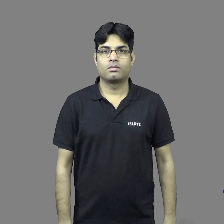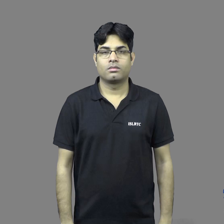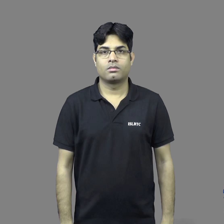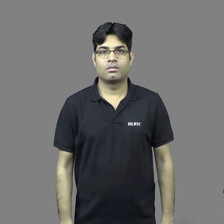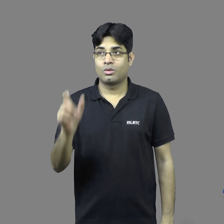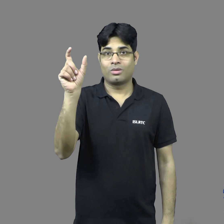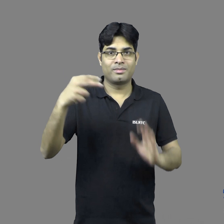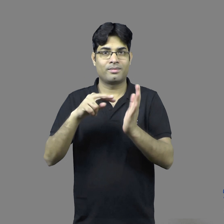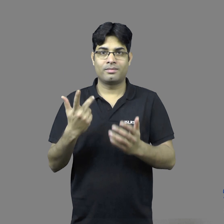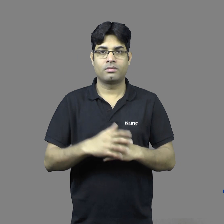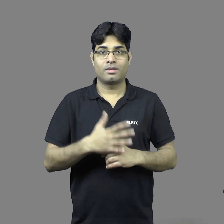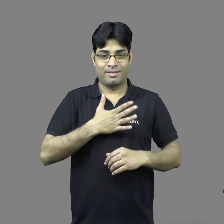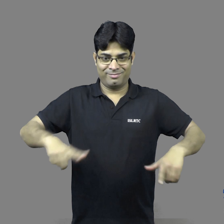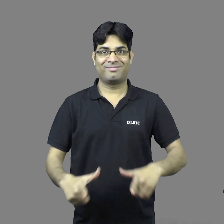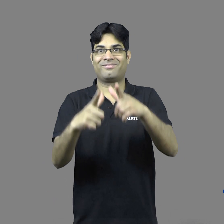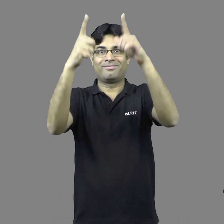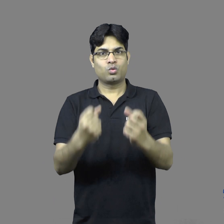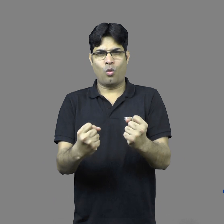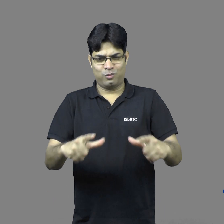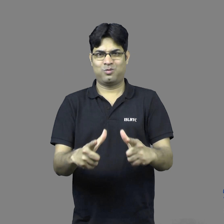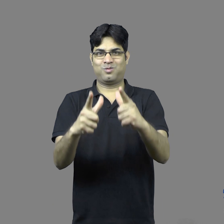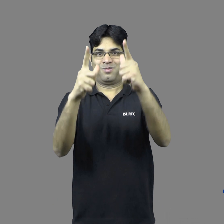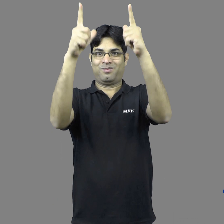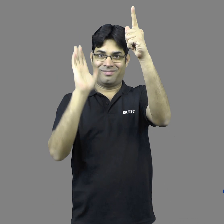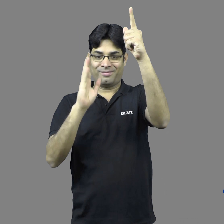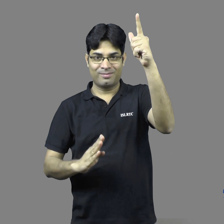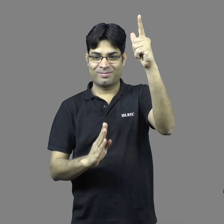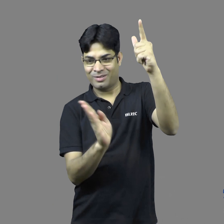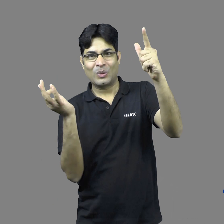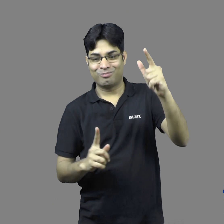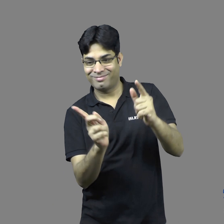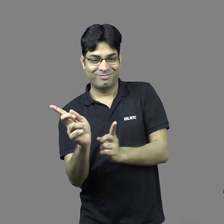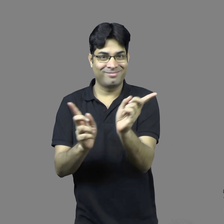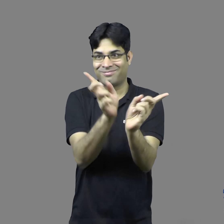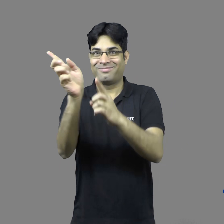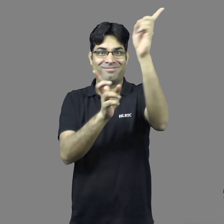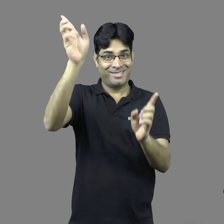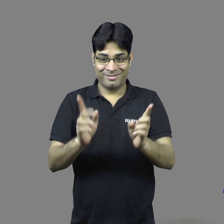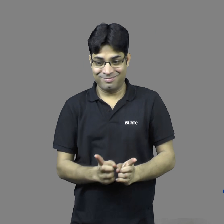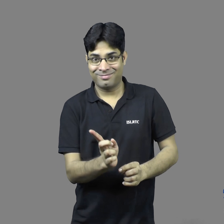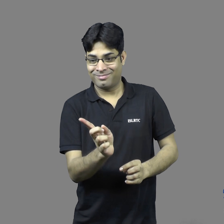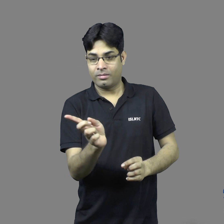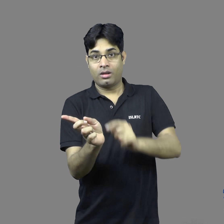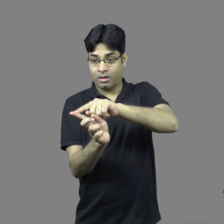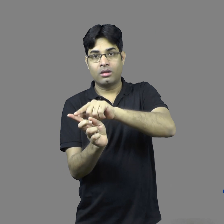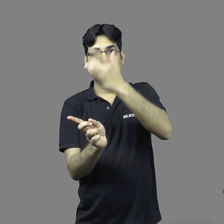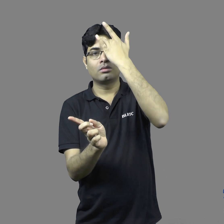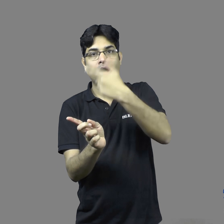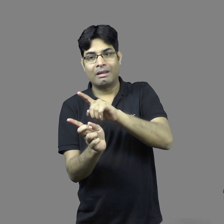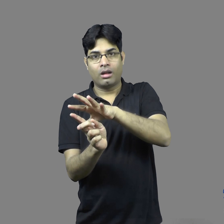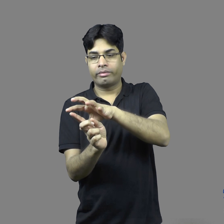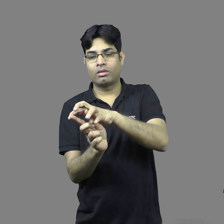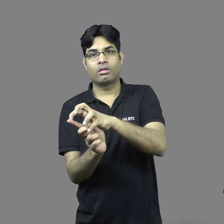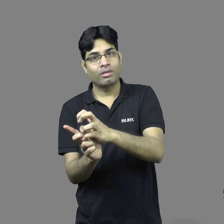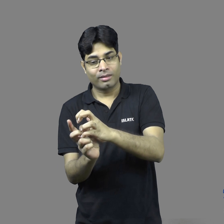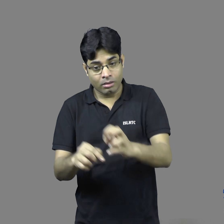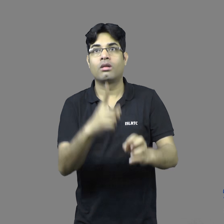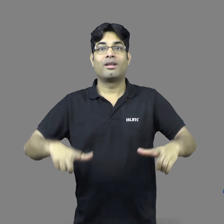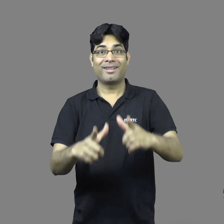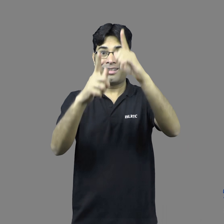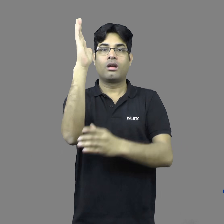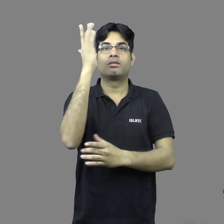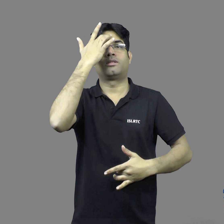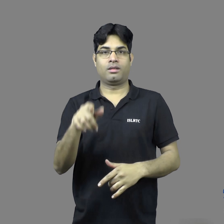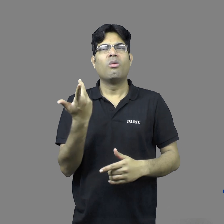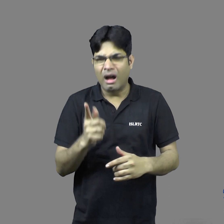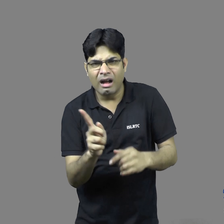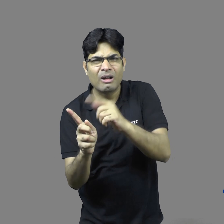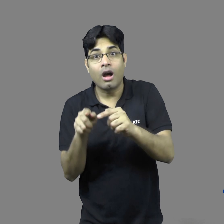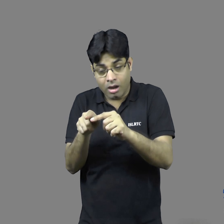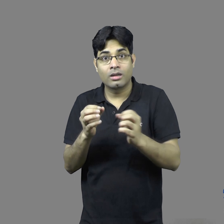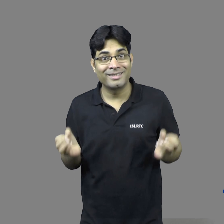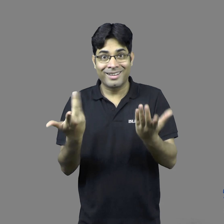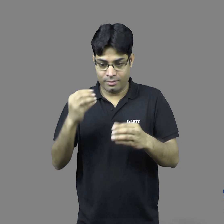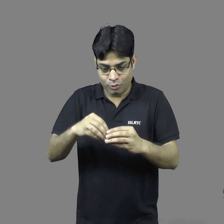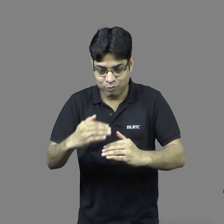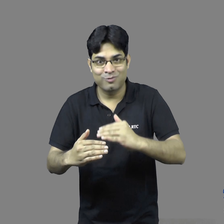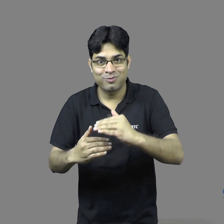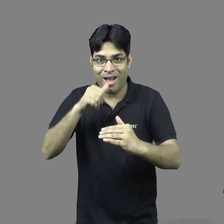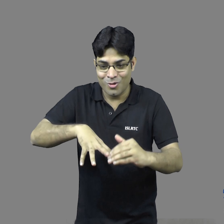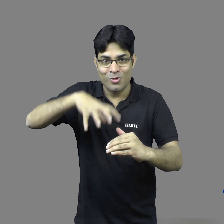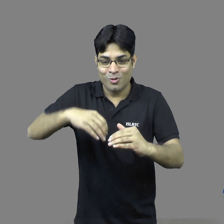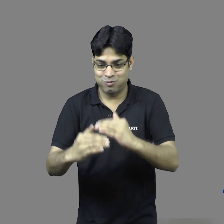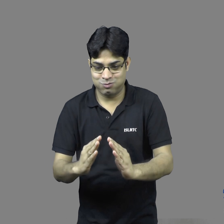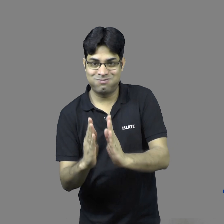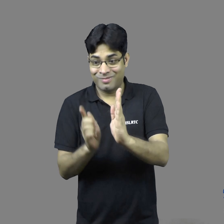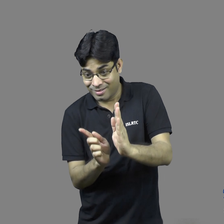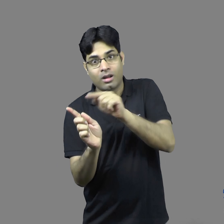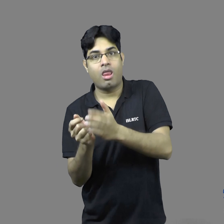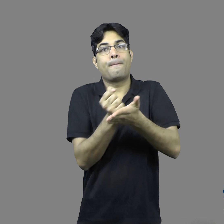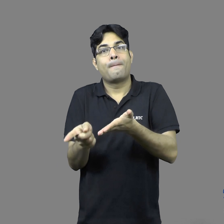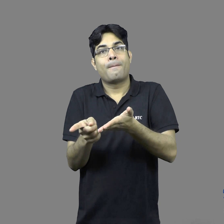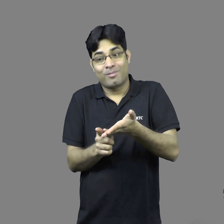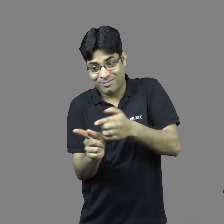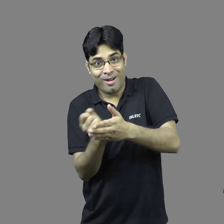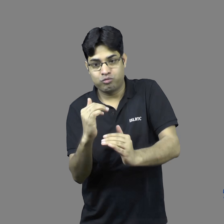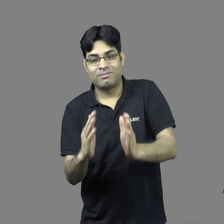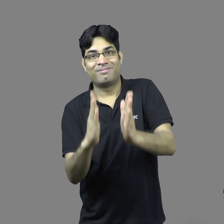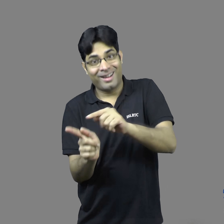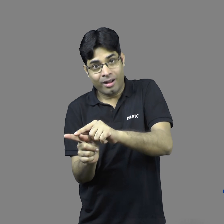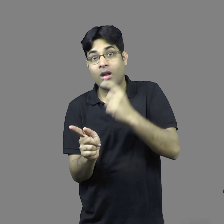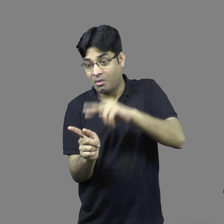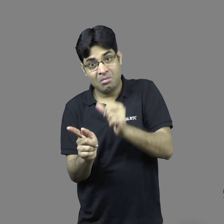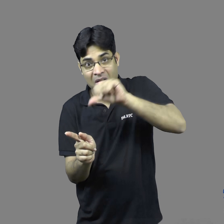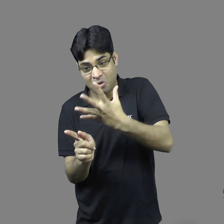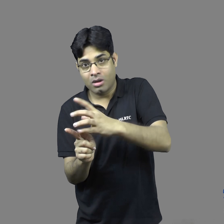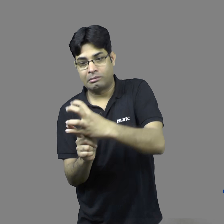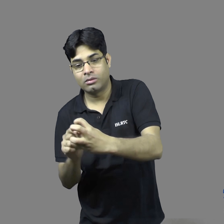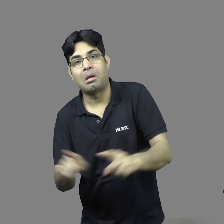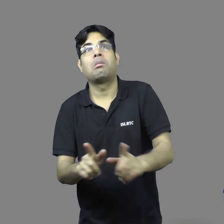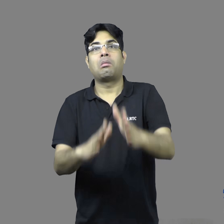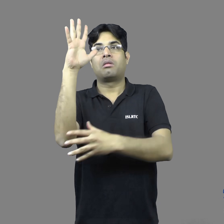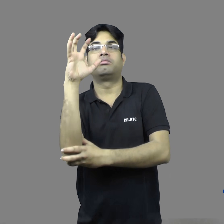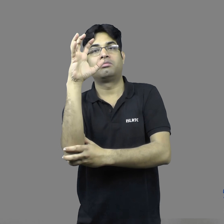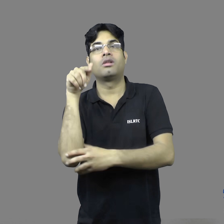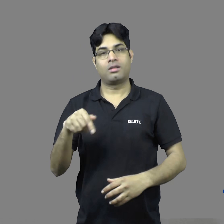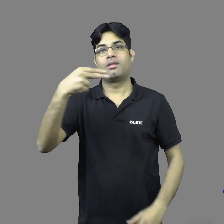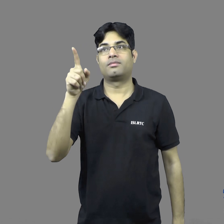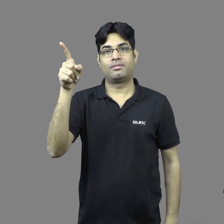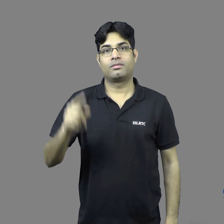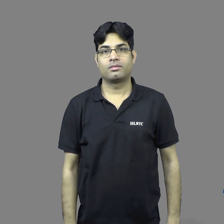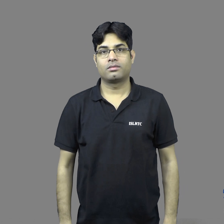Wilt